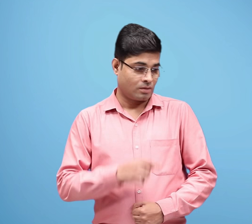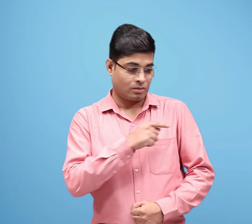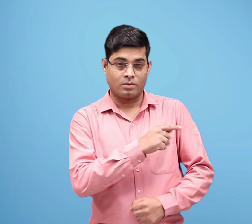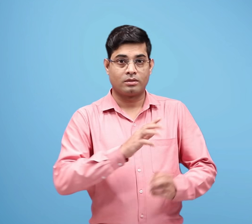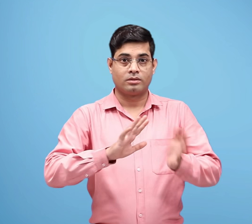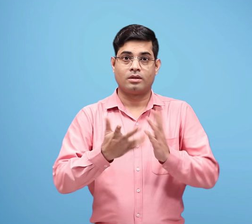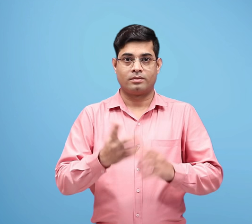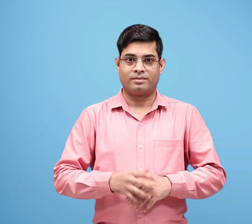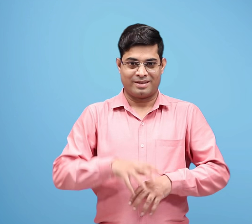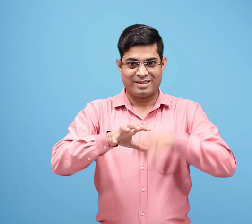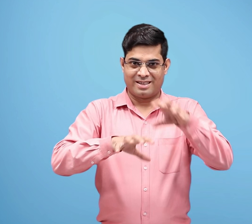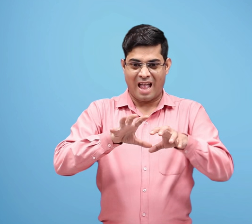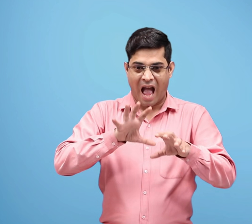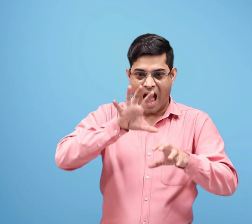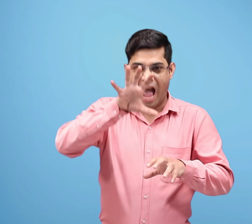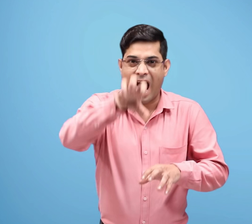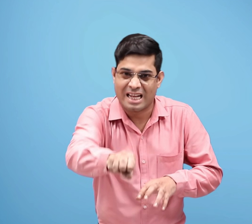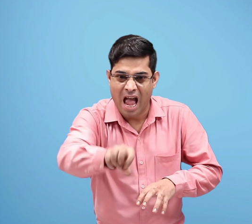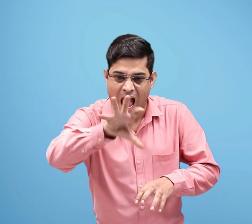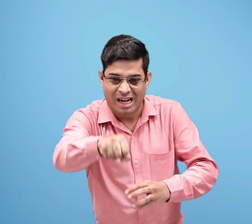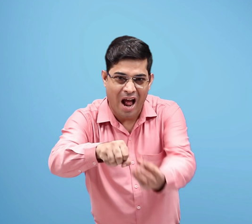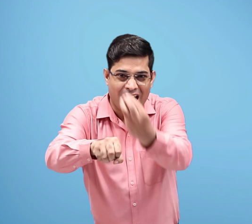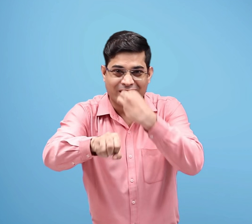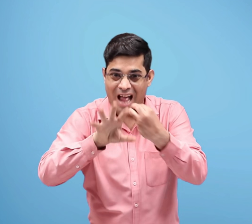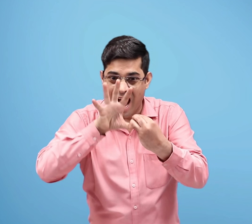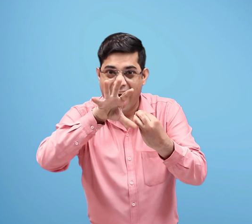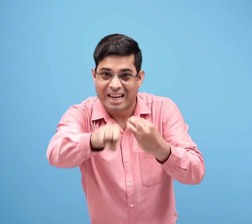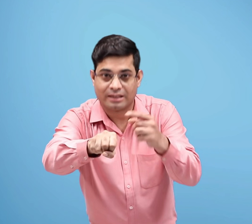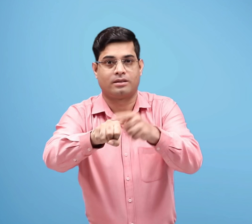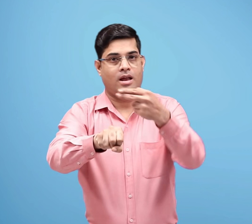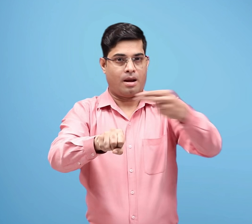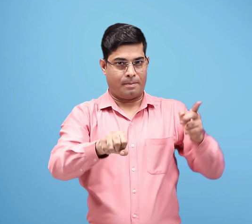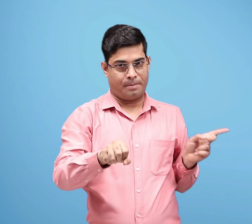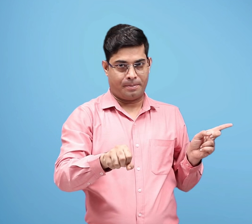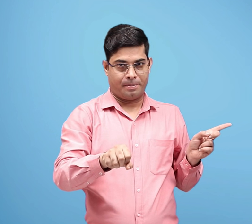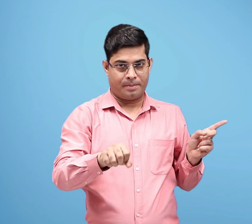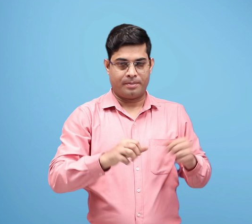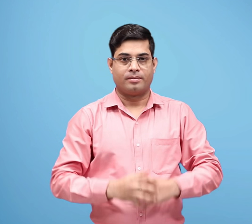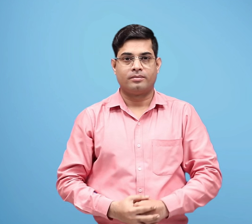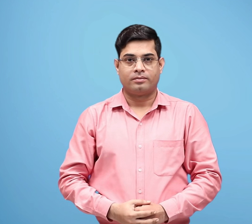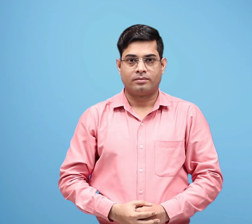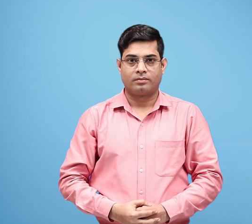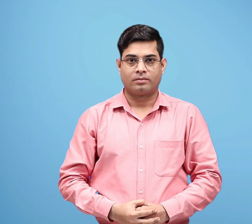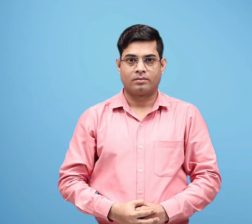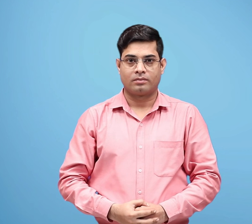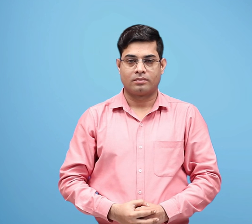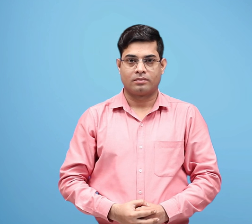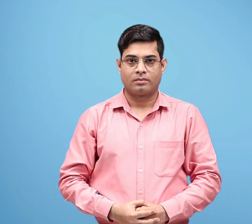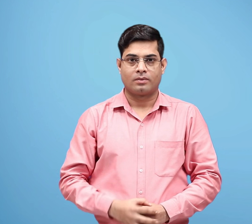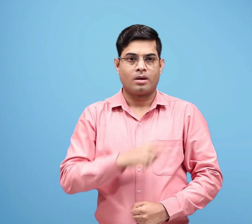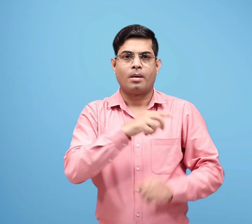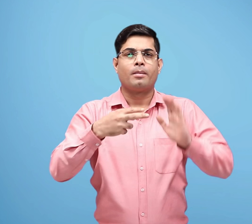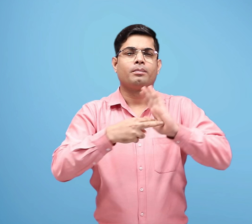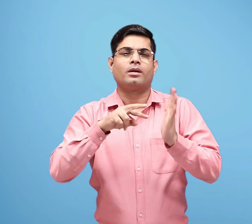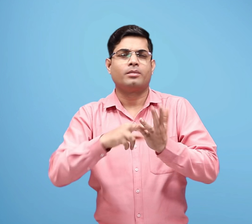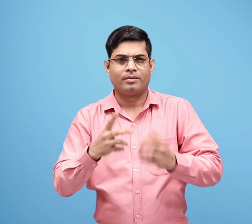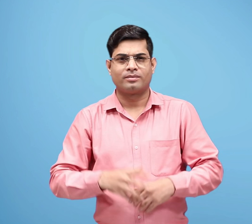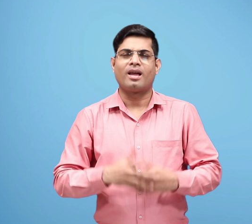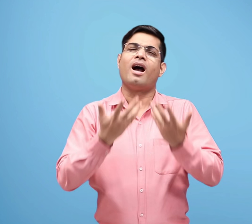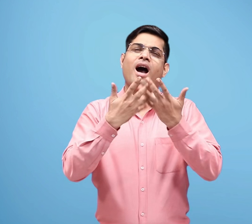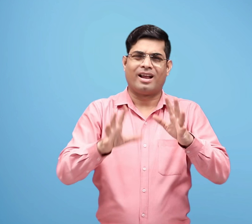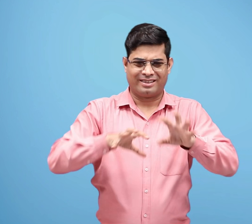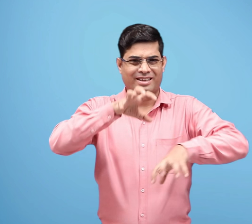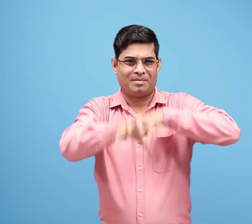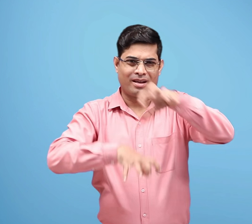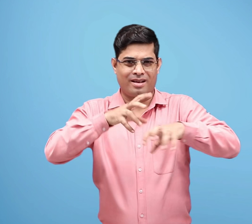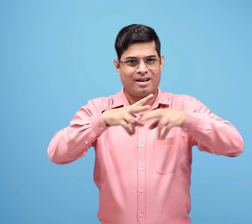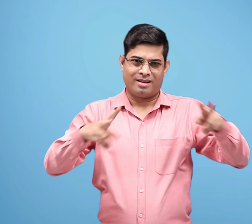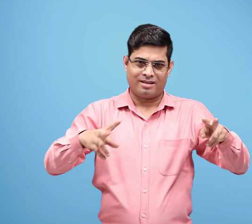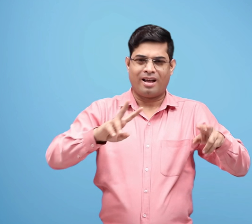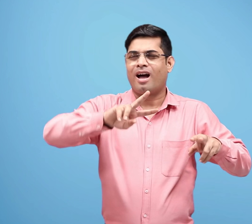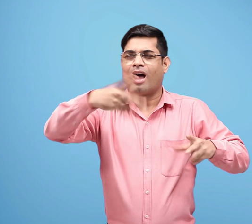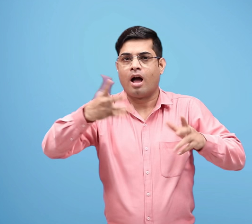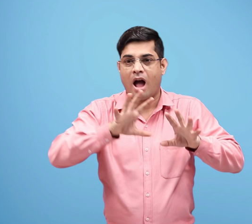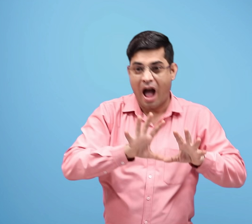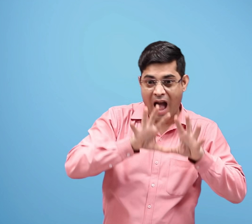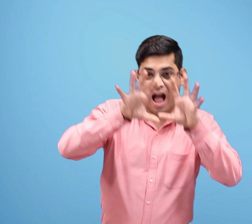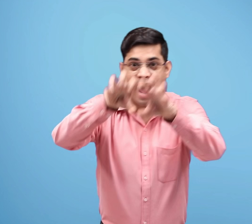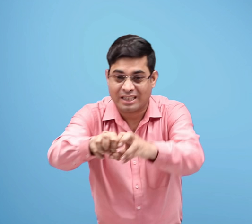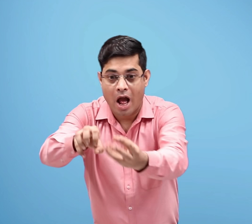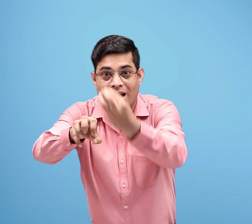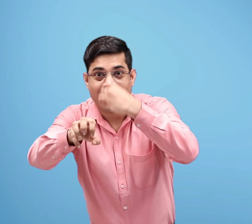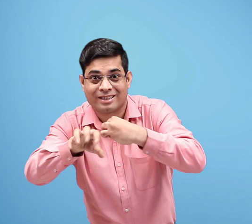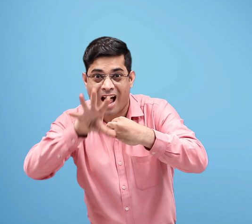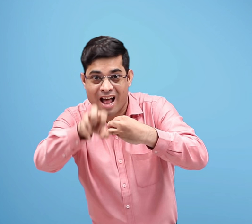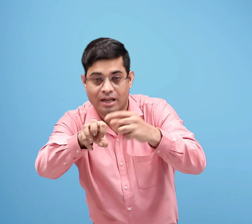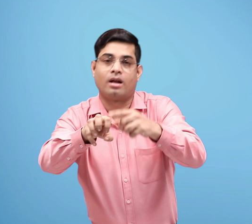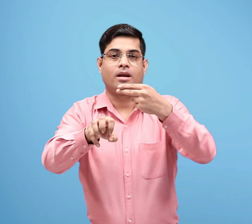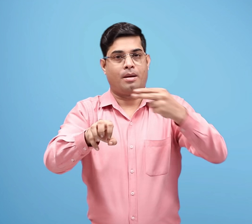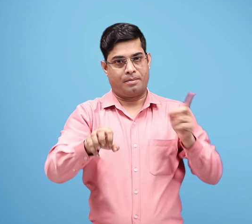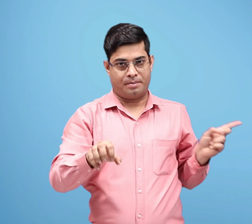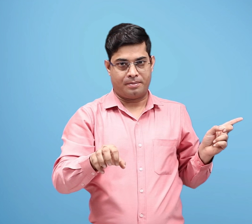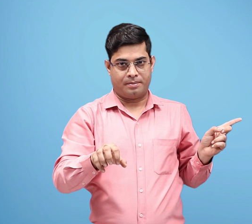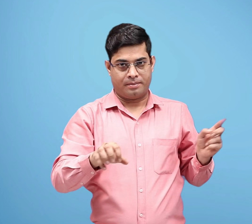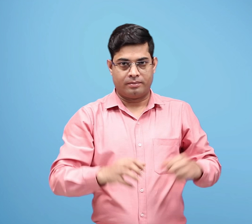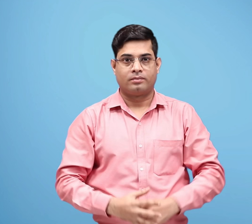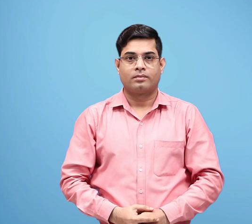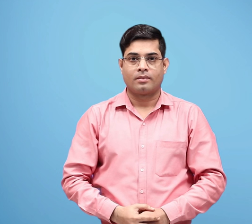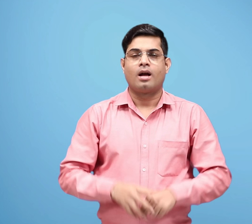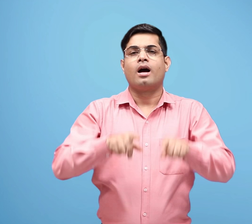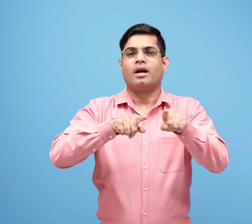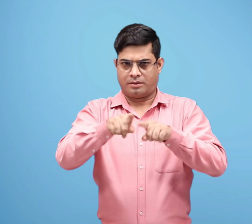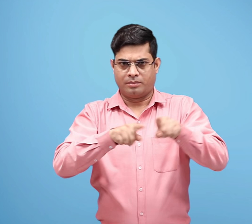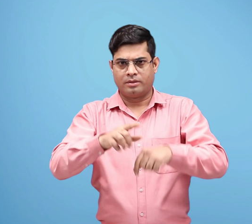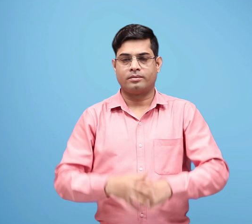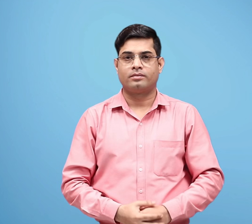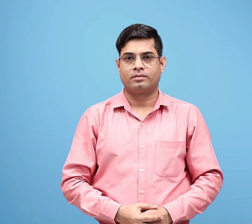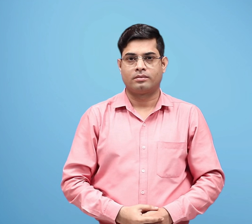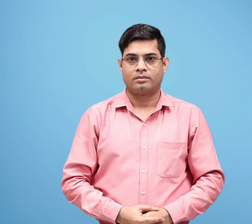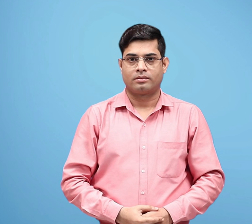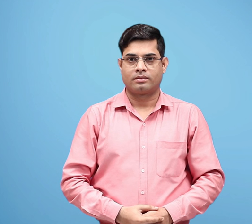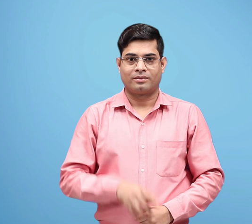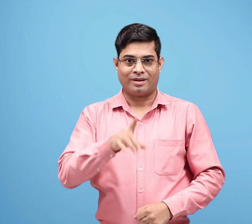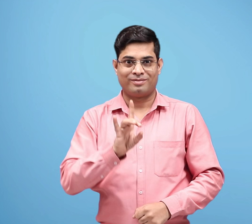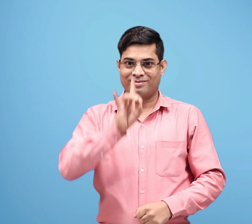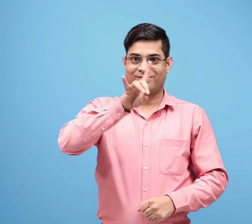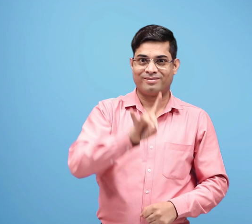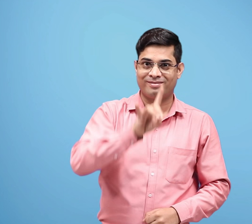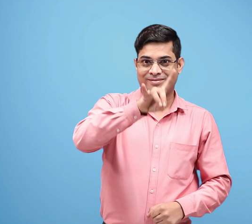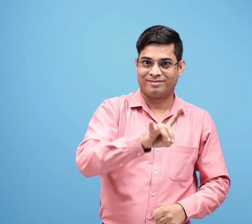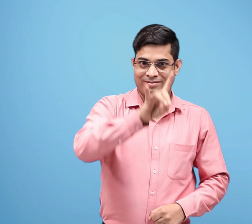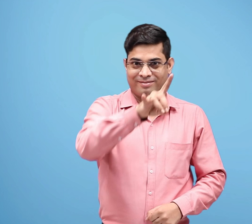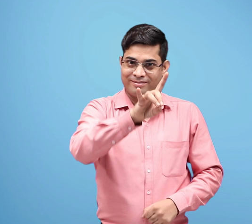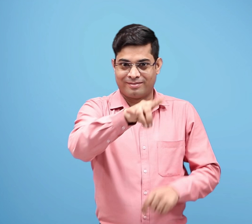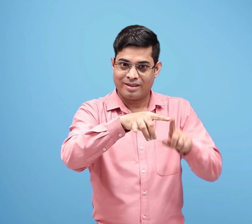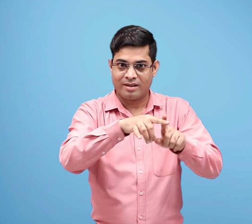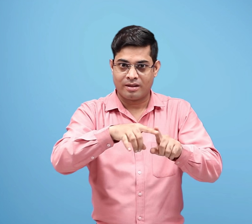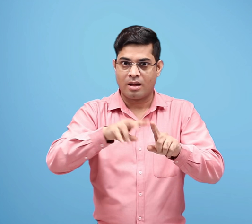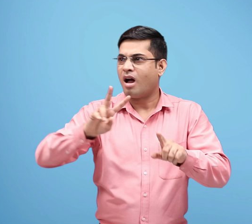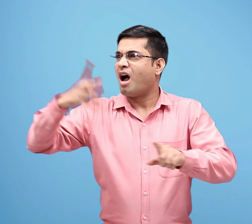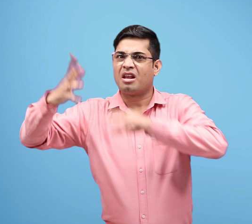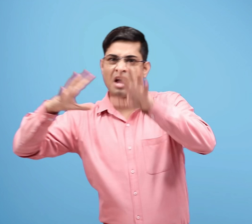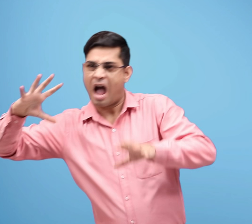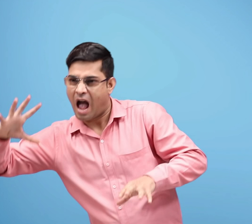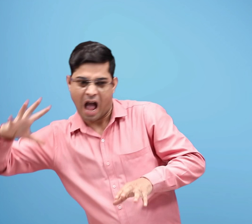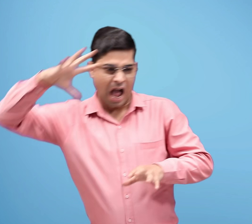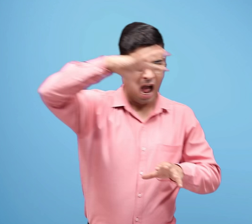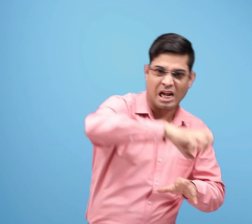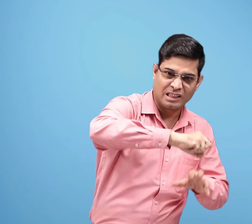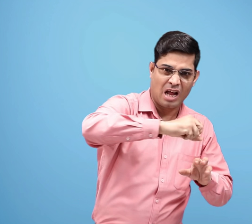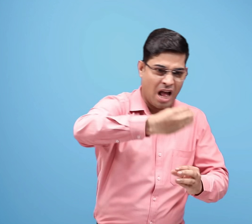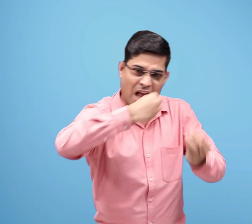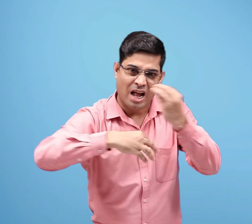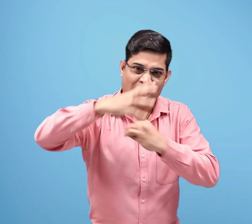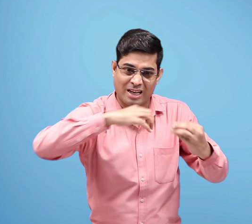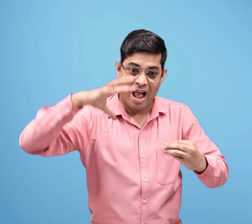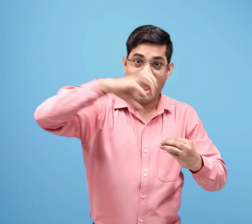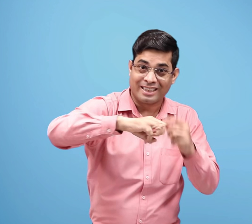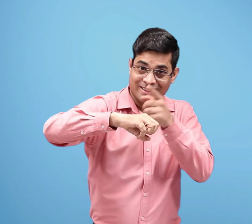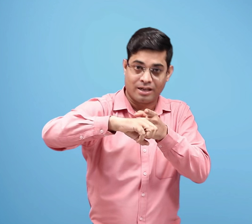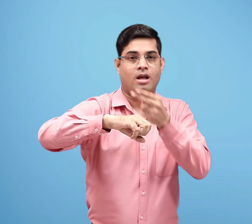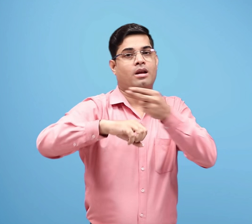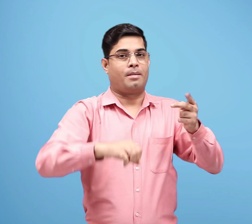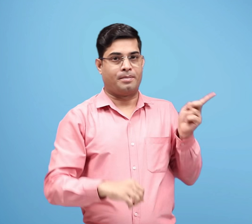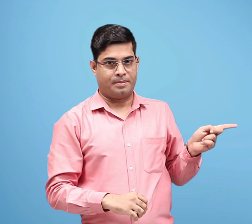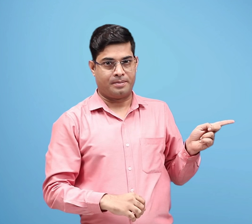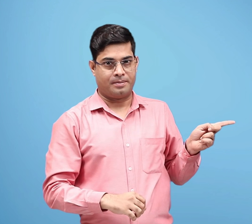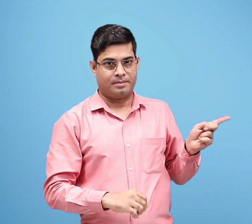This sign means prey. It refers to an animal that is hunted and eaten by another animal. For example, a deer is hunted and eaten by lions, so deer are prey.